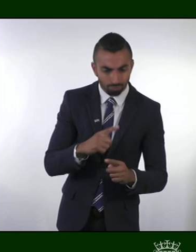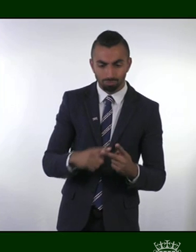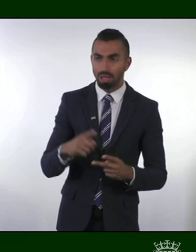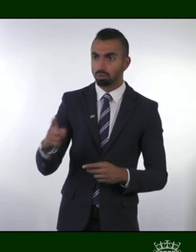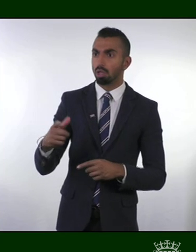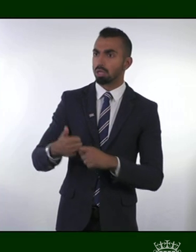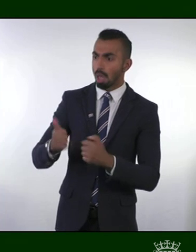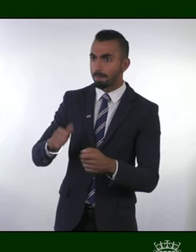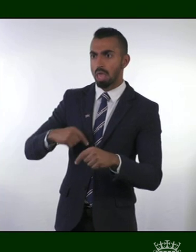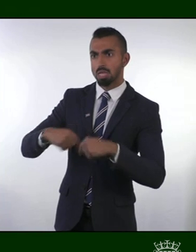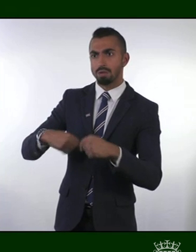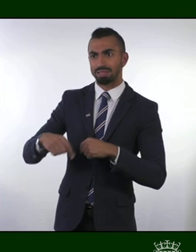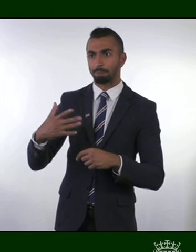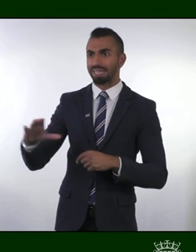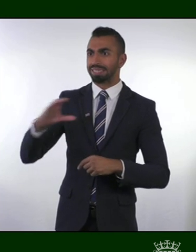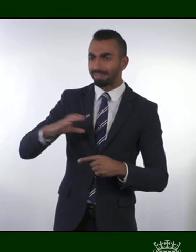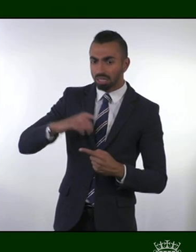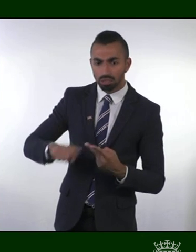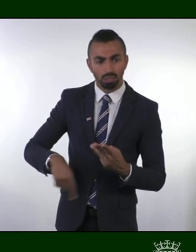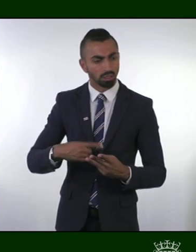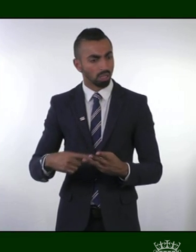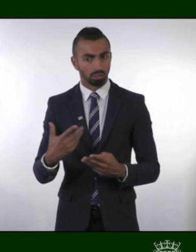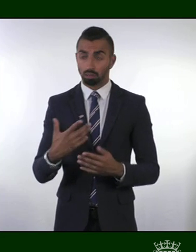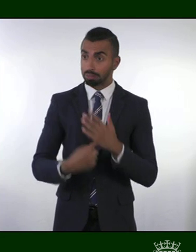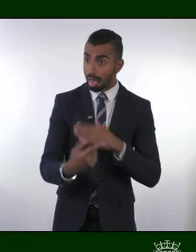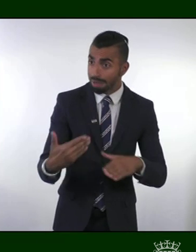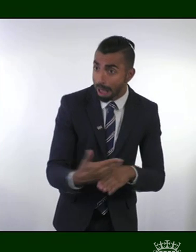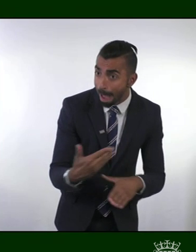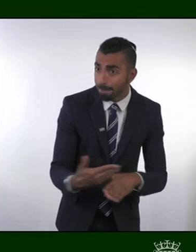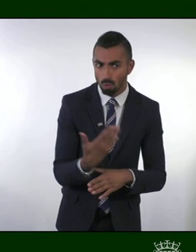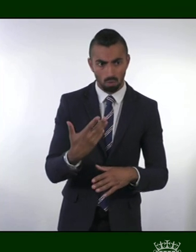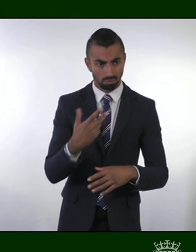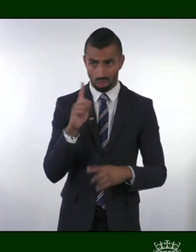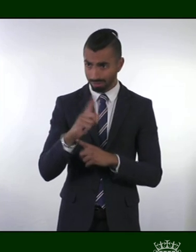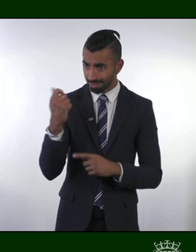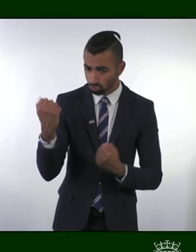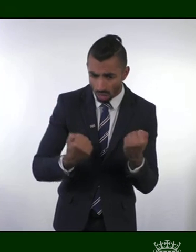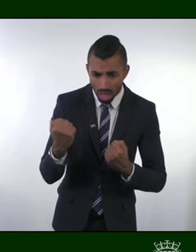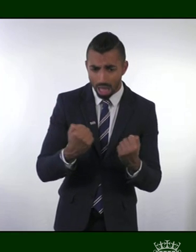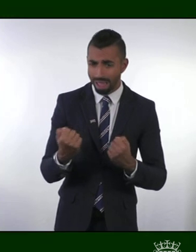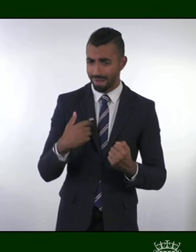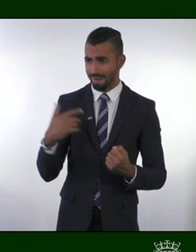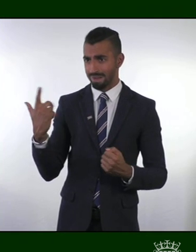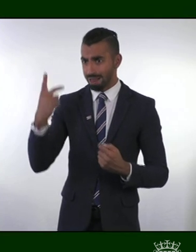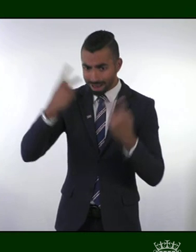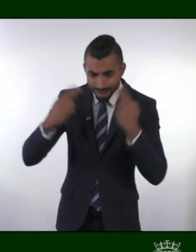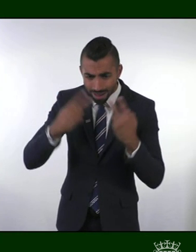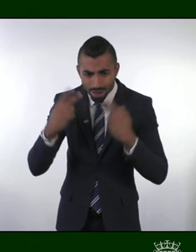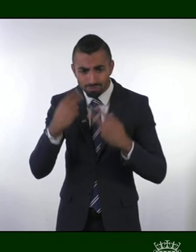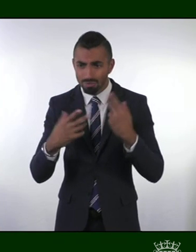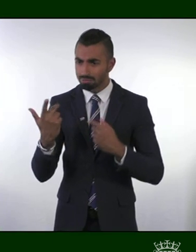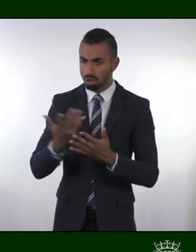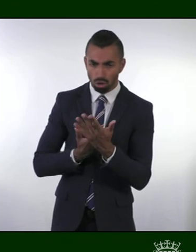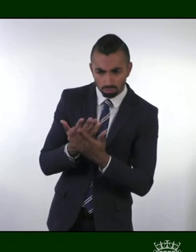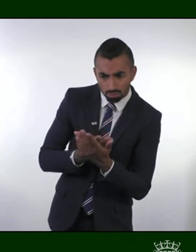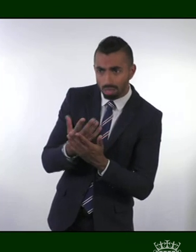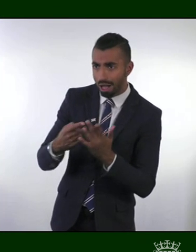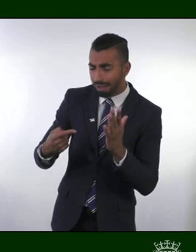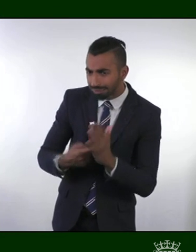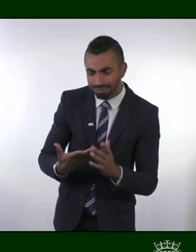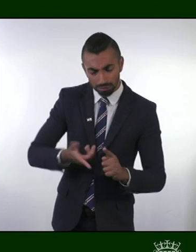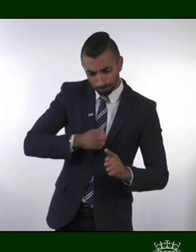In my constituency, that is taxi drivers, joiners, beauticians, childminders, care workers, driving instructors, IT consultants—the list goes on.